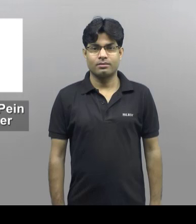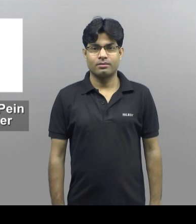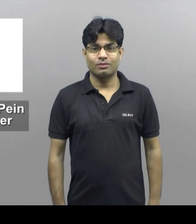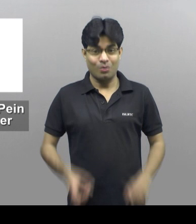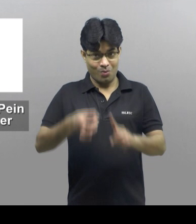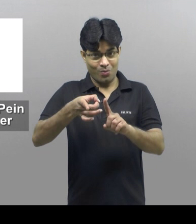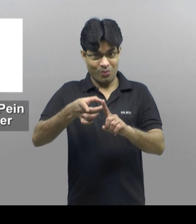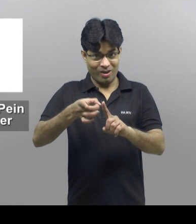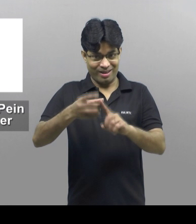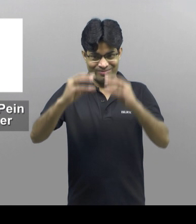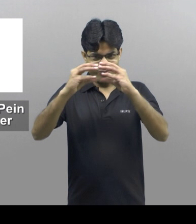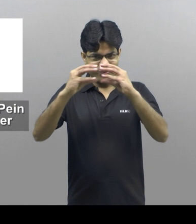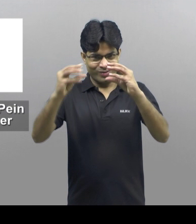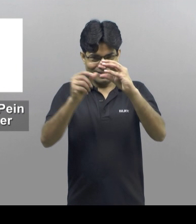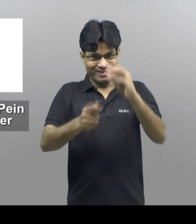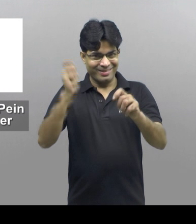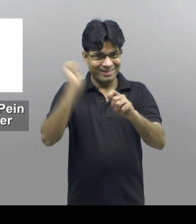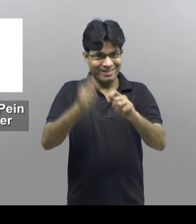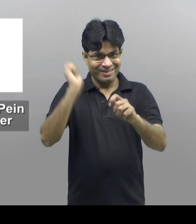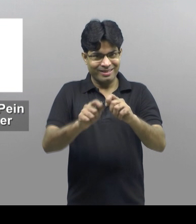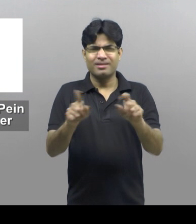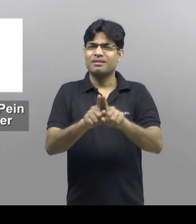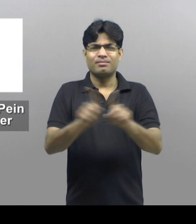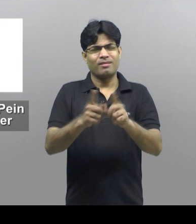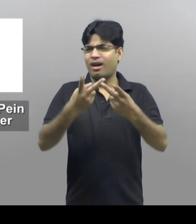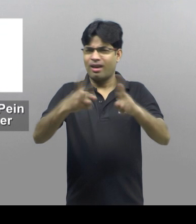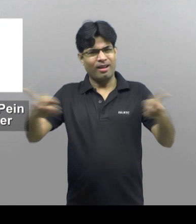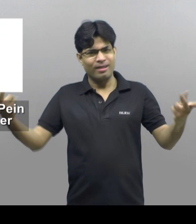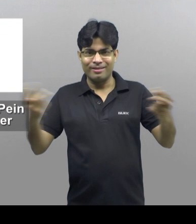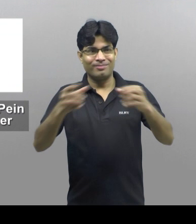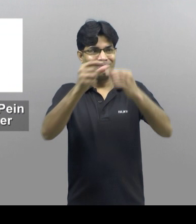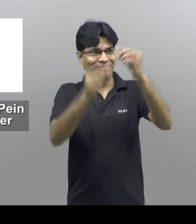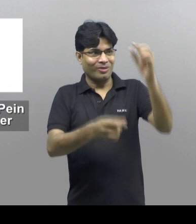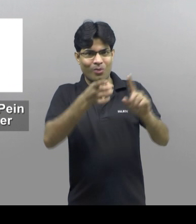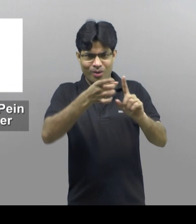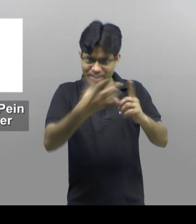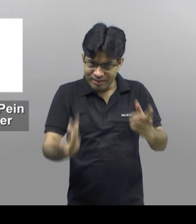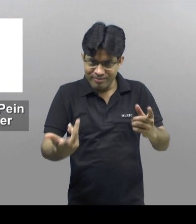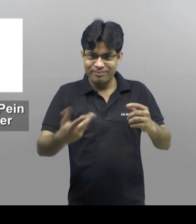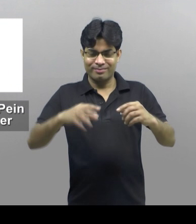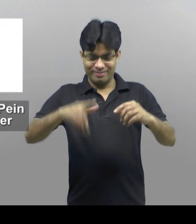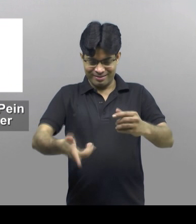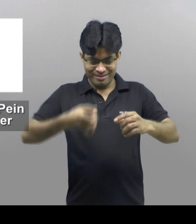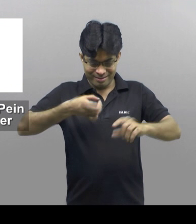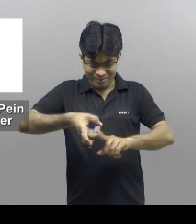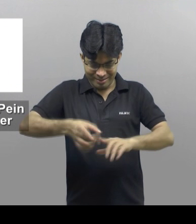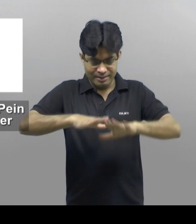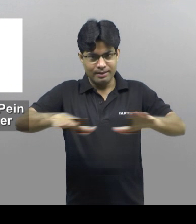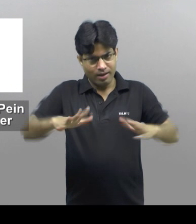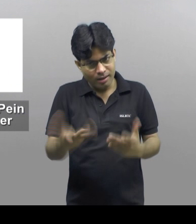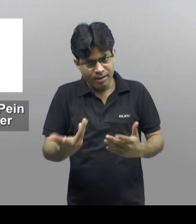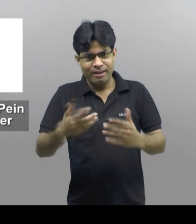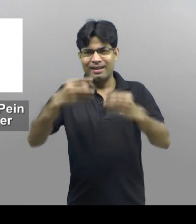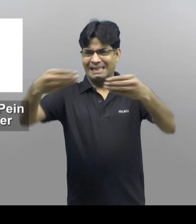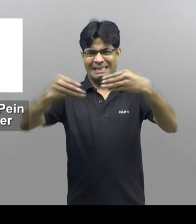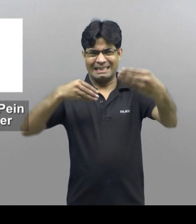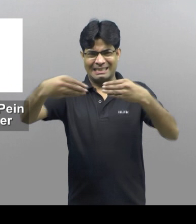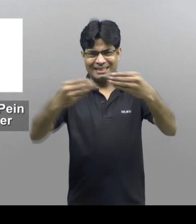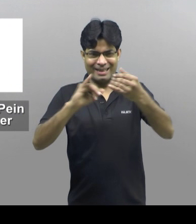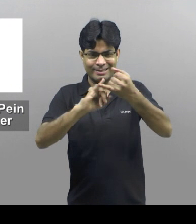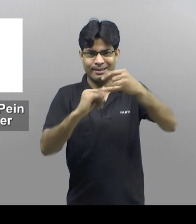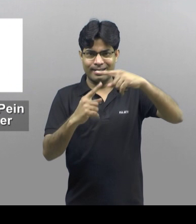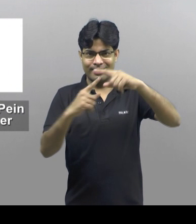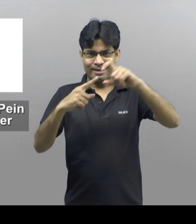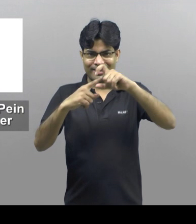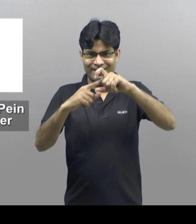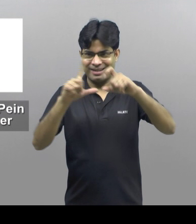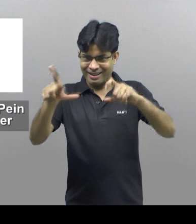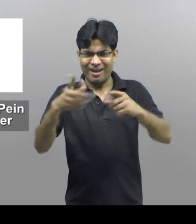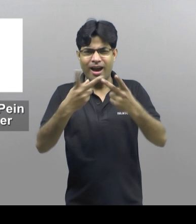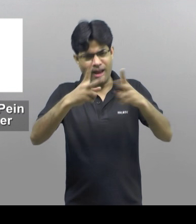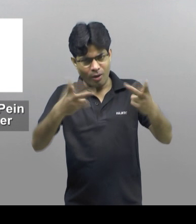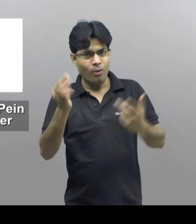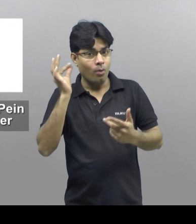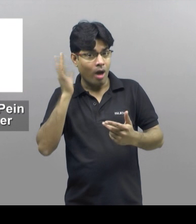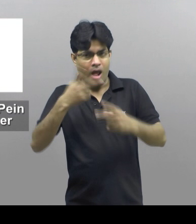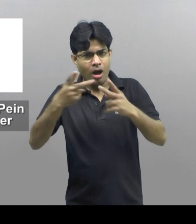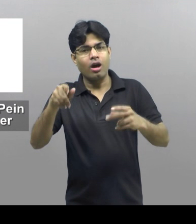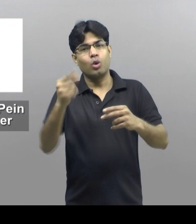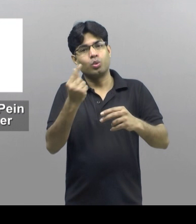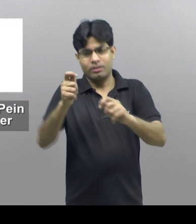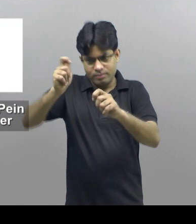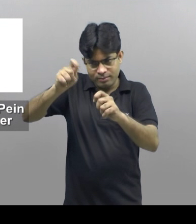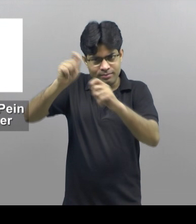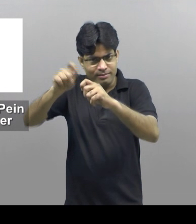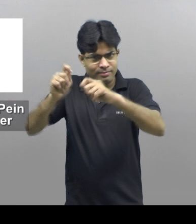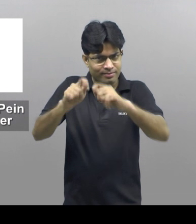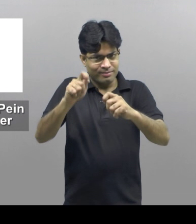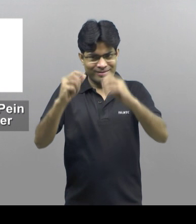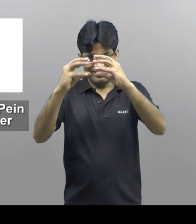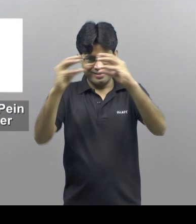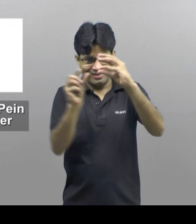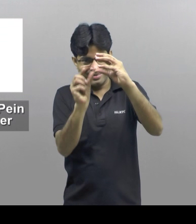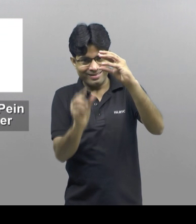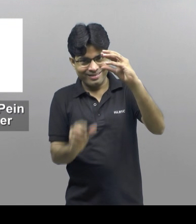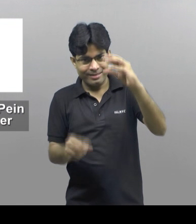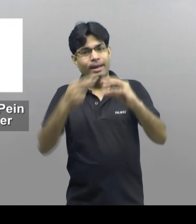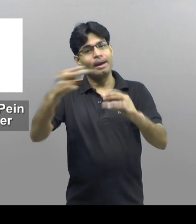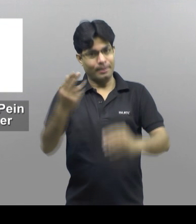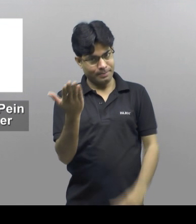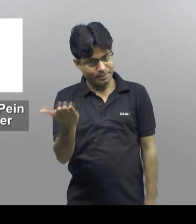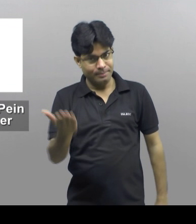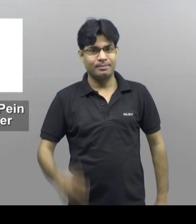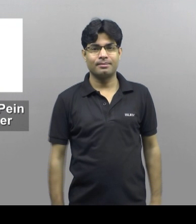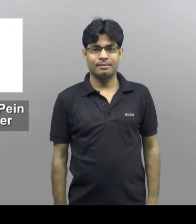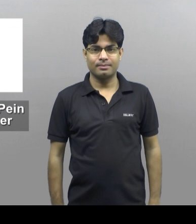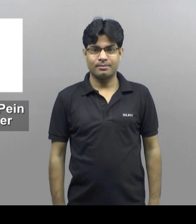Straight Pein Hammer